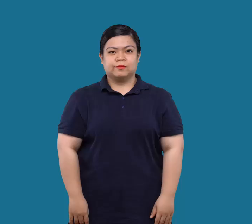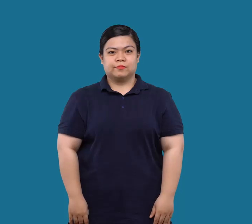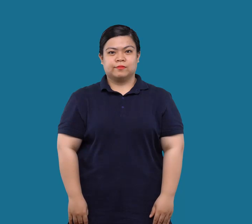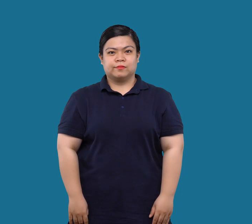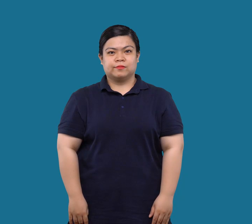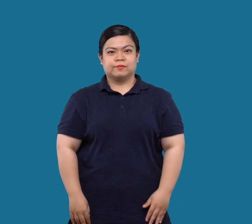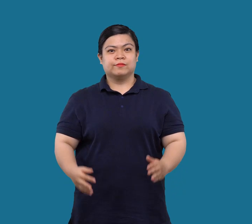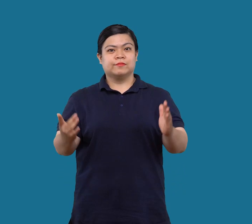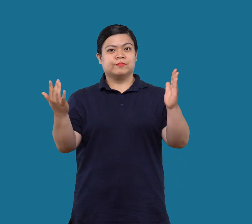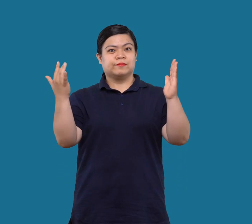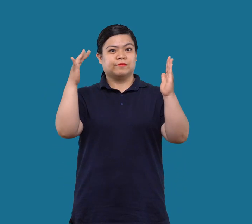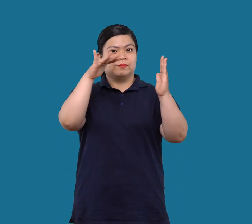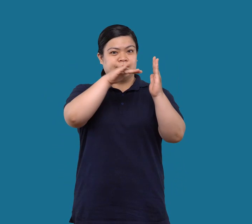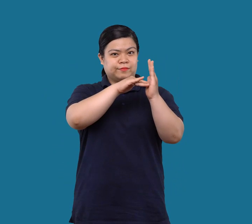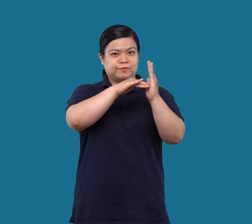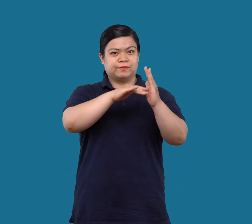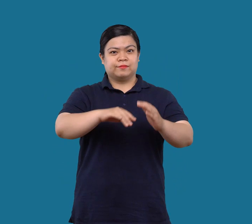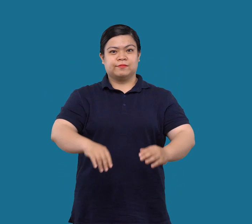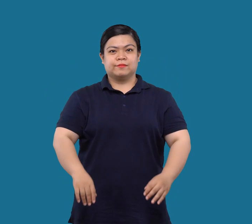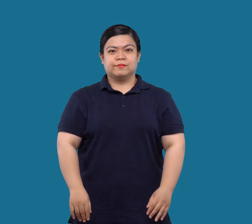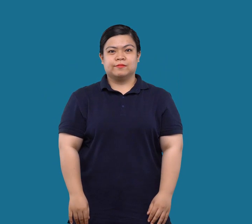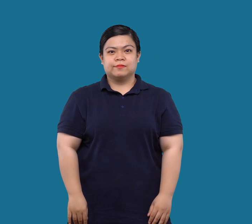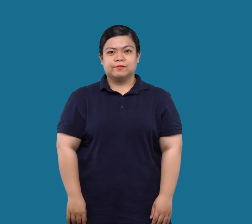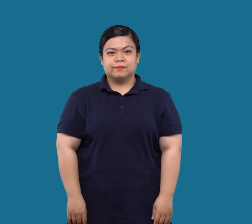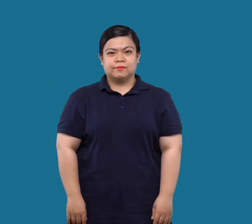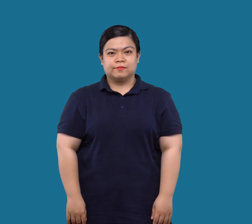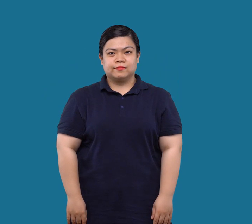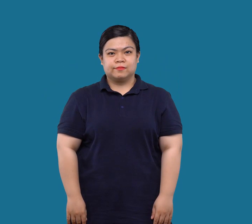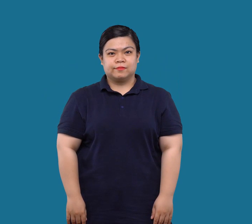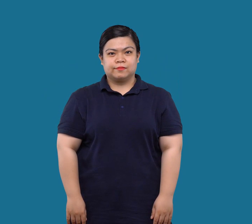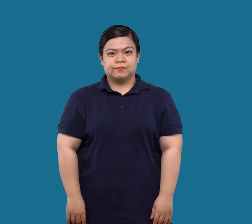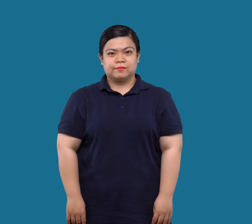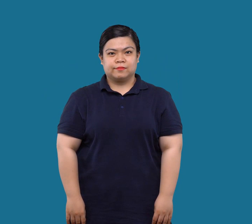tham dự